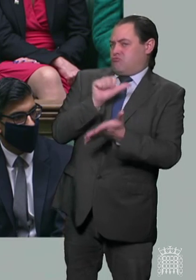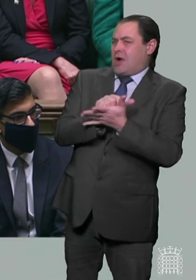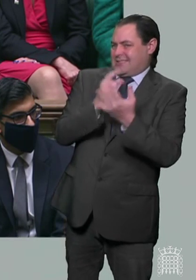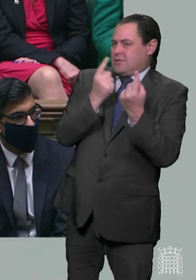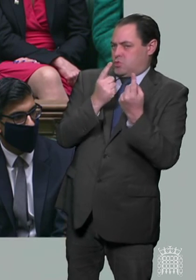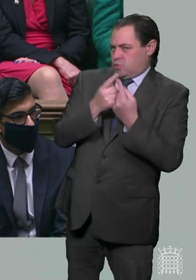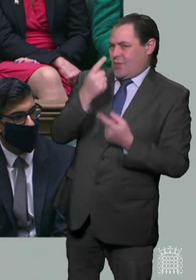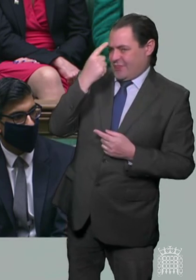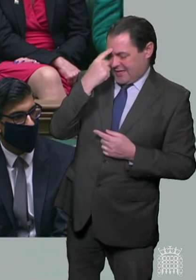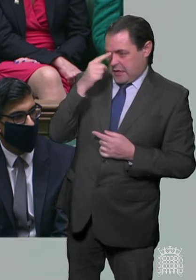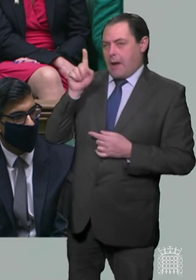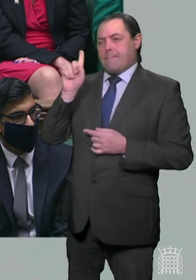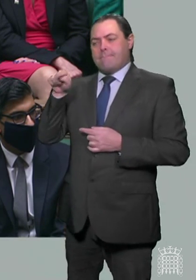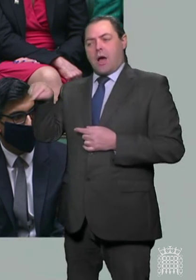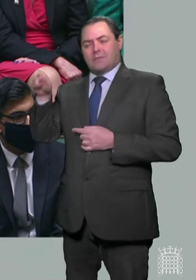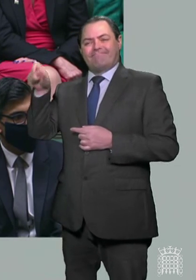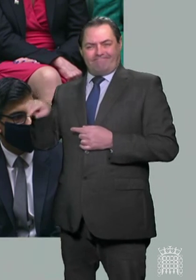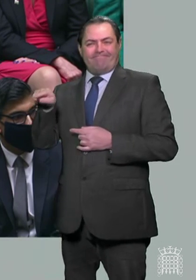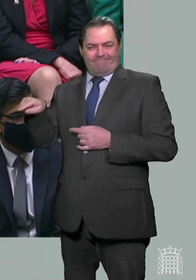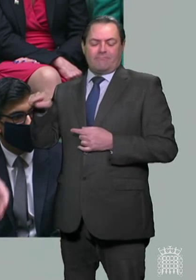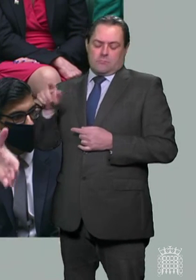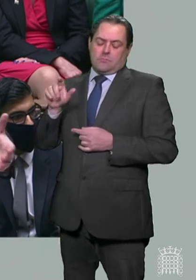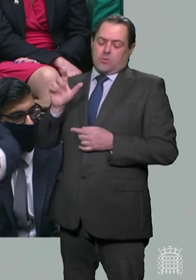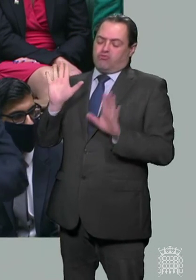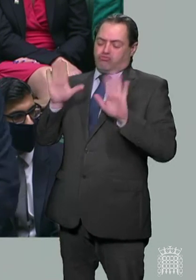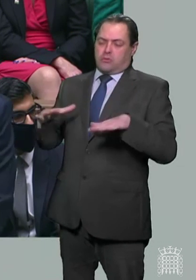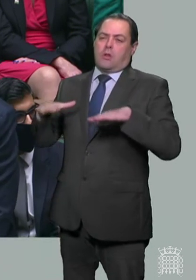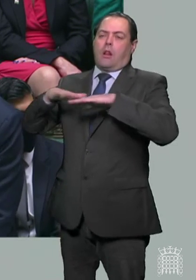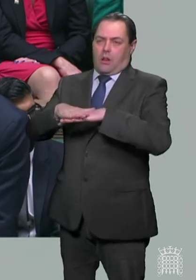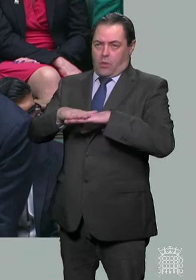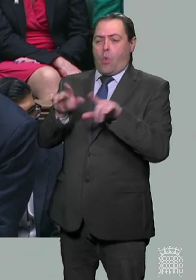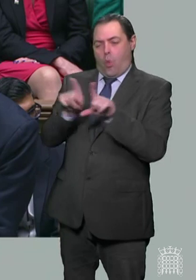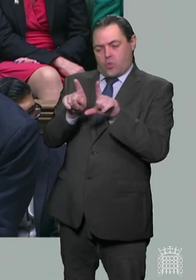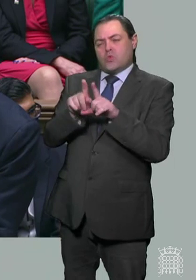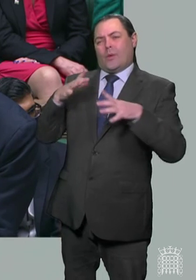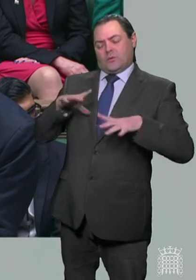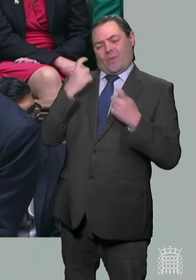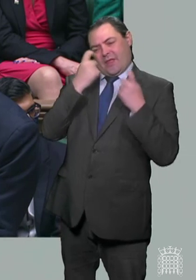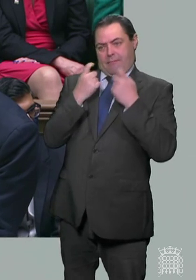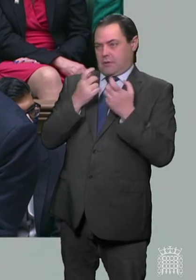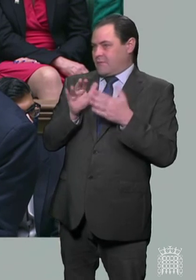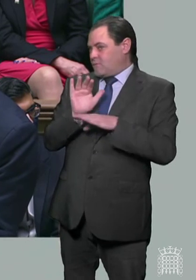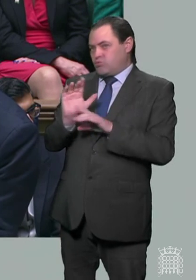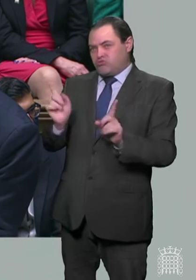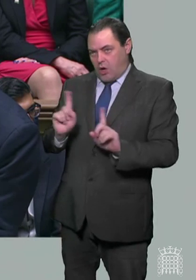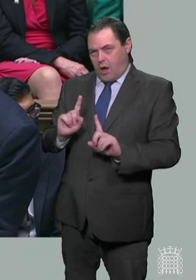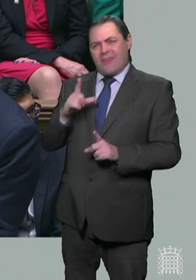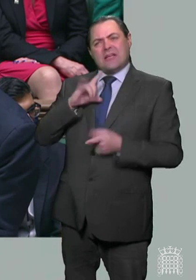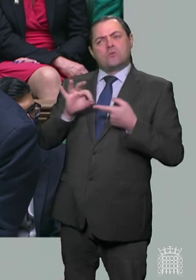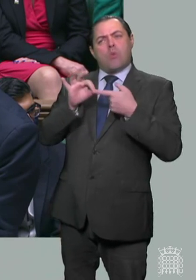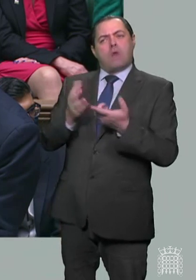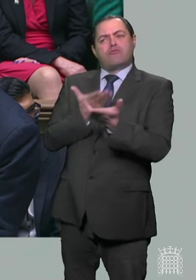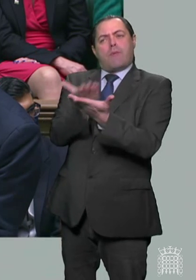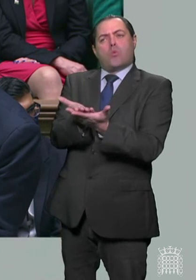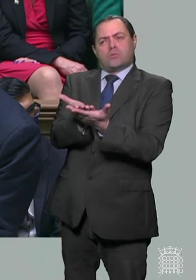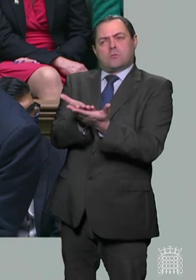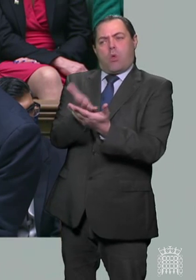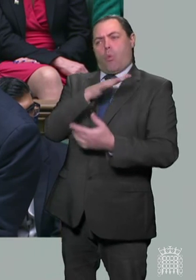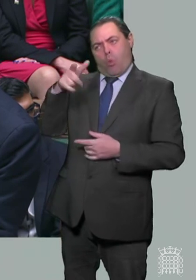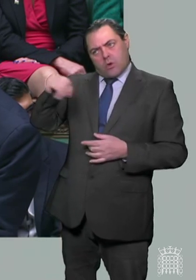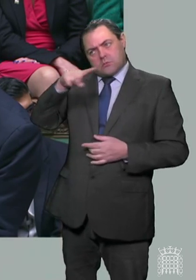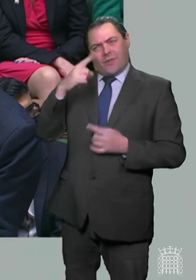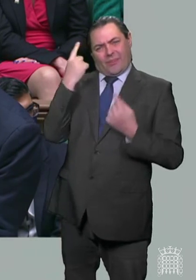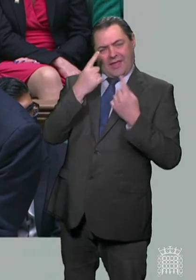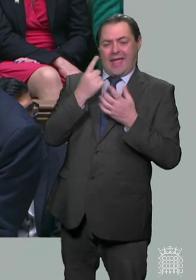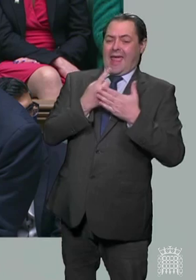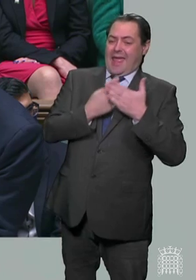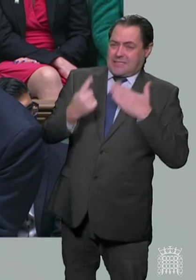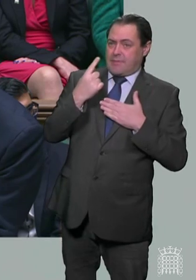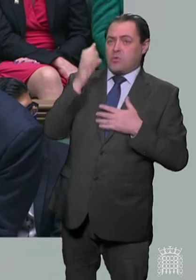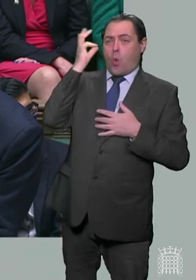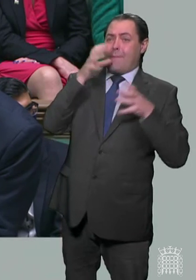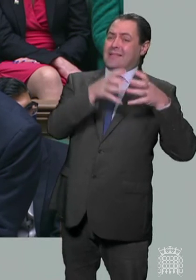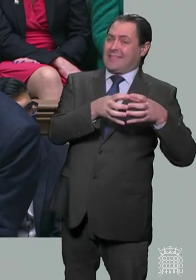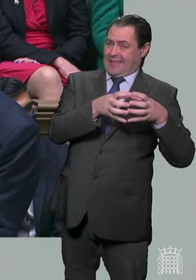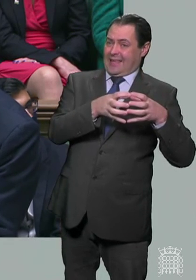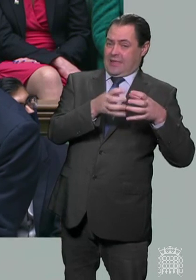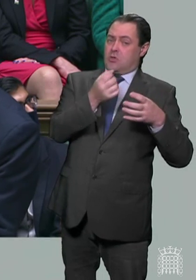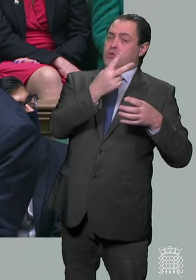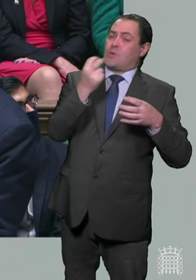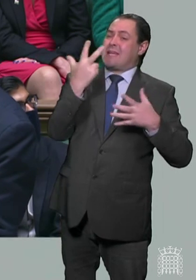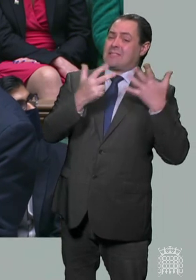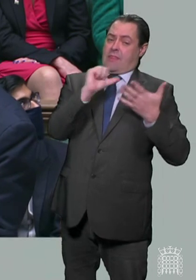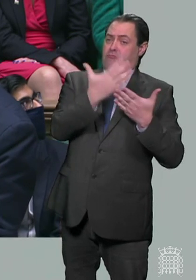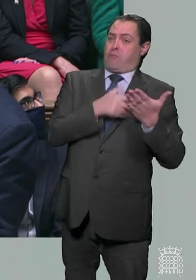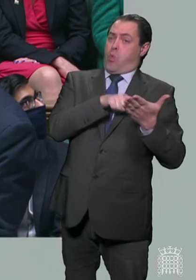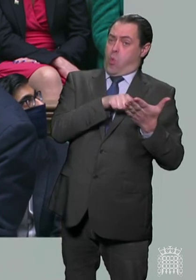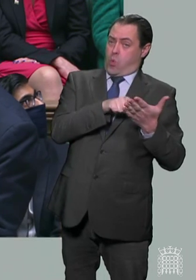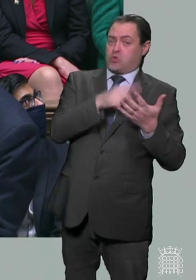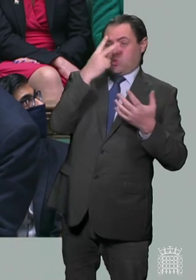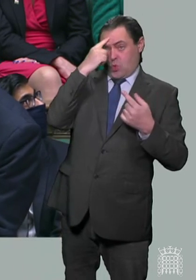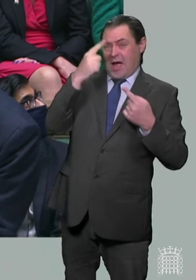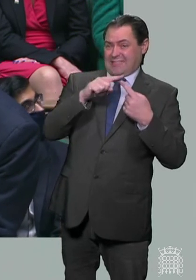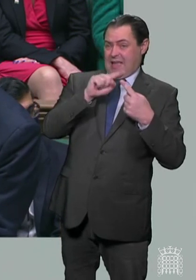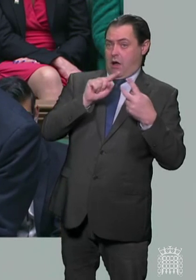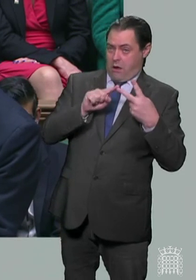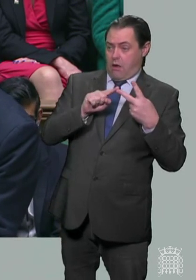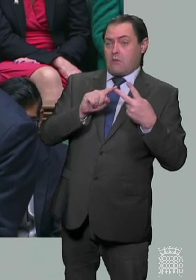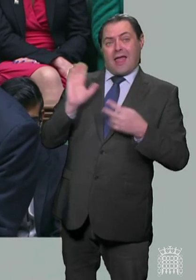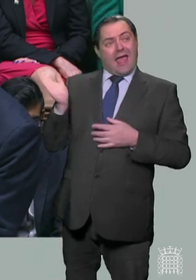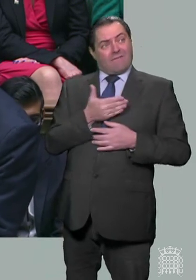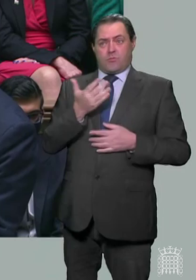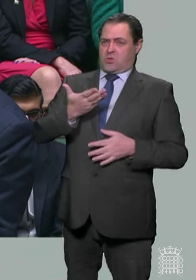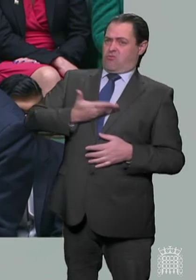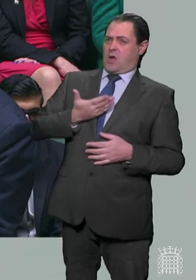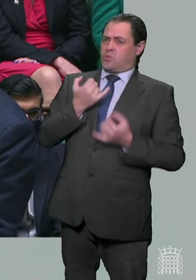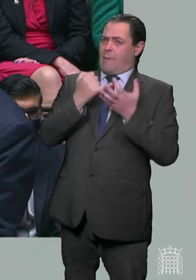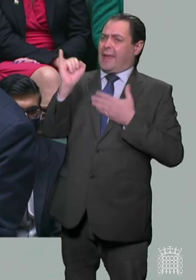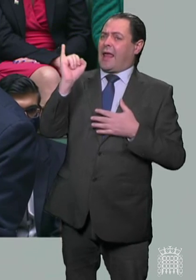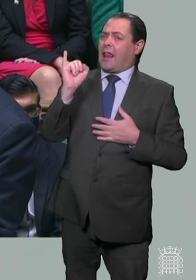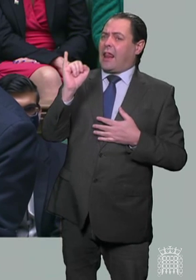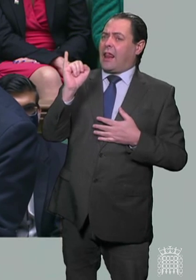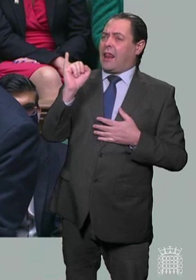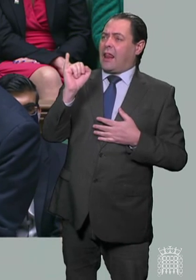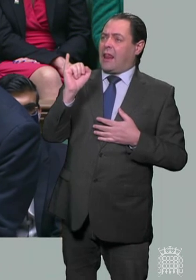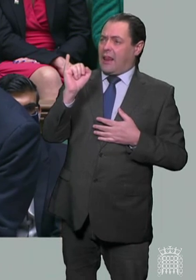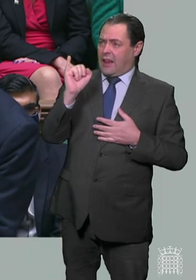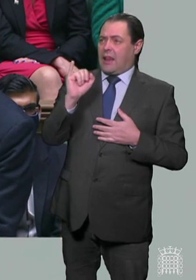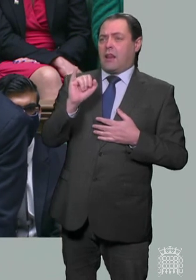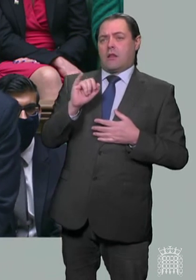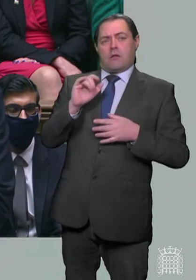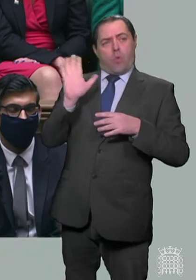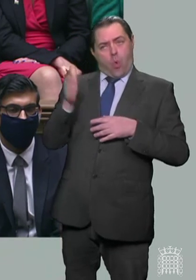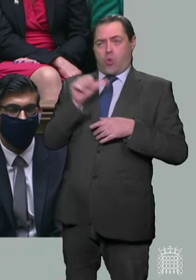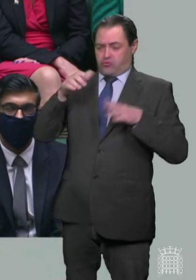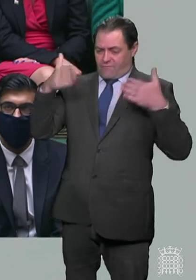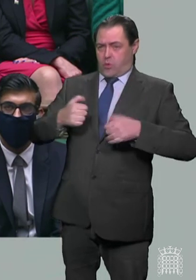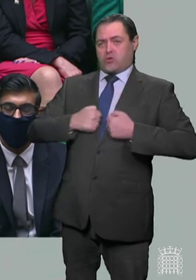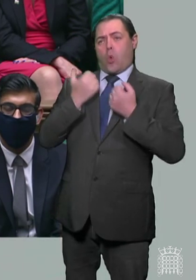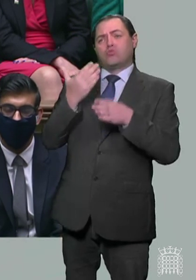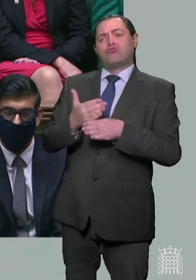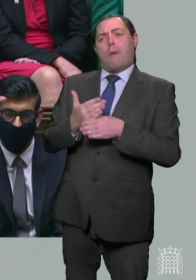We also need a cross-party approach on the way forward, and that is why we have tabled the proposals to take forward the report of the independent Committee on Standards in Public Life of 2018, with those two key principles: first, that everybody in this House should focus primarily and above all on their job here in this House;